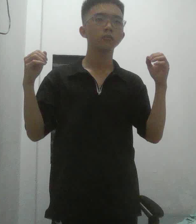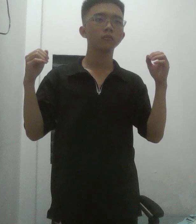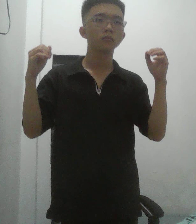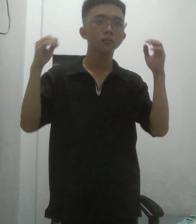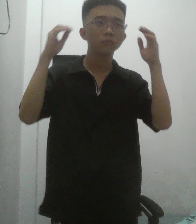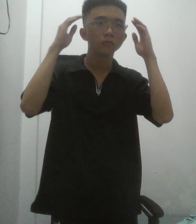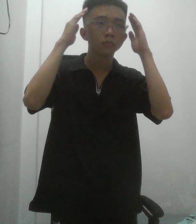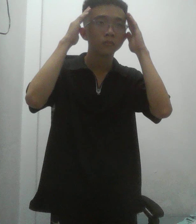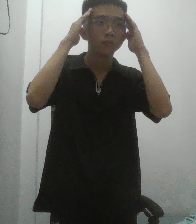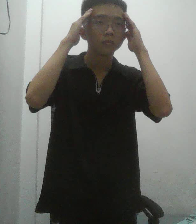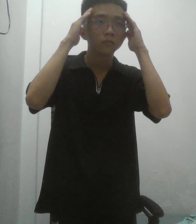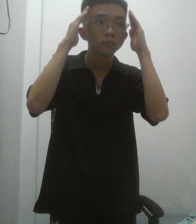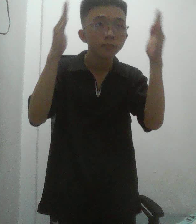quan tam